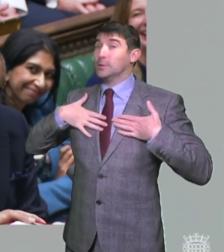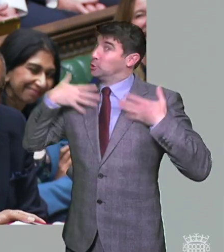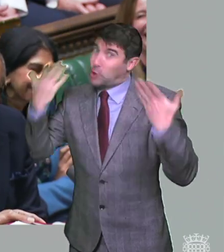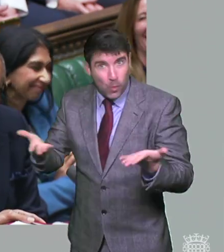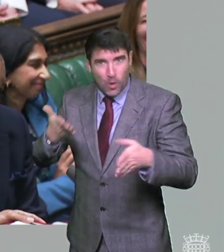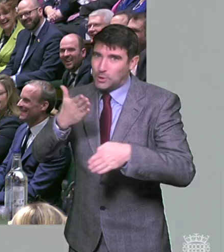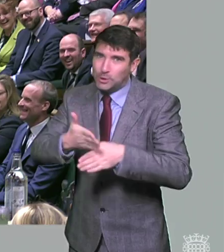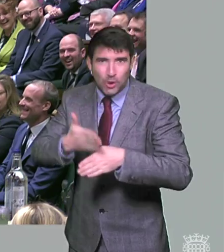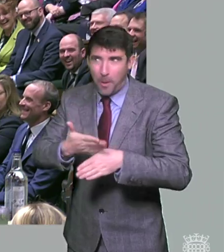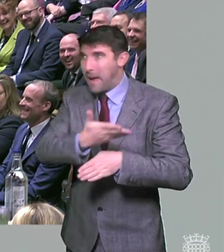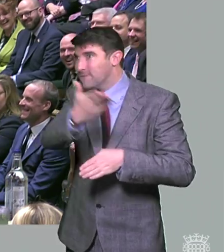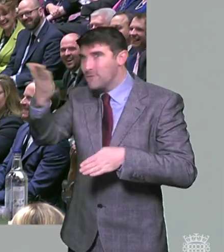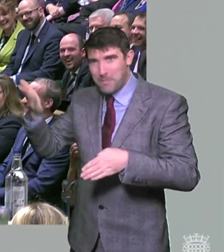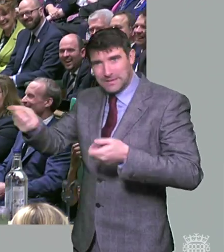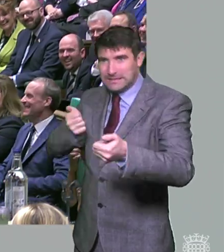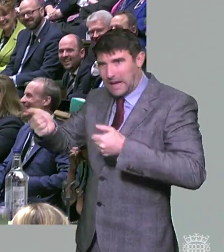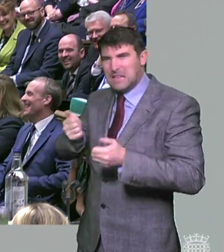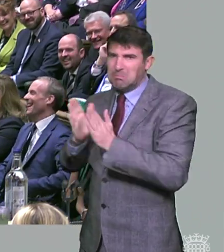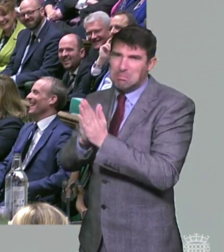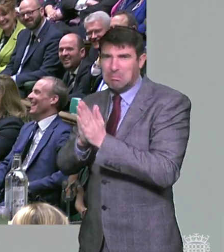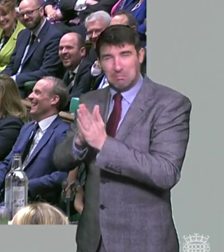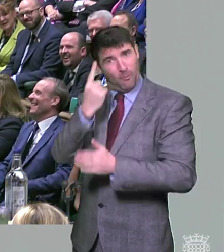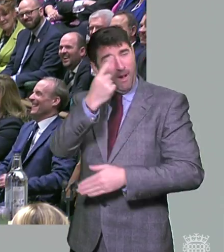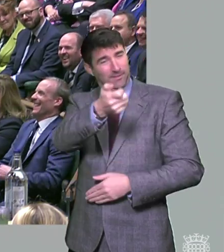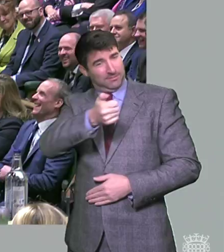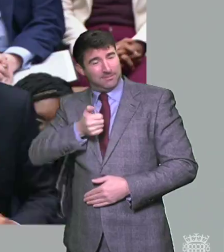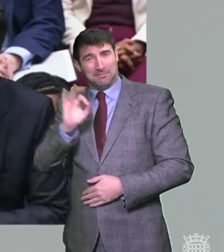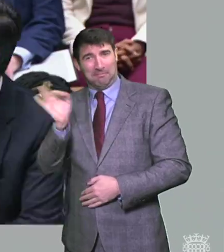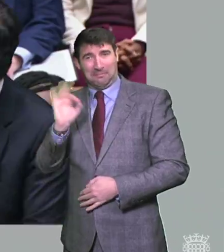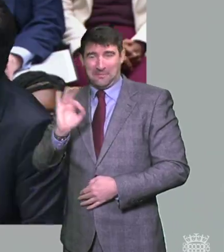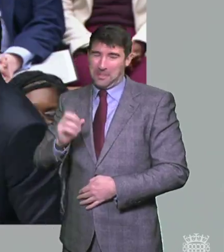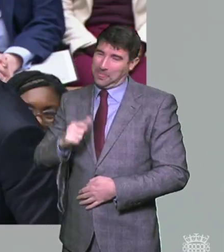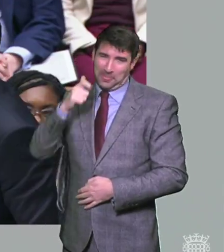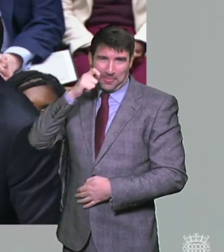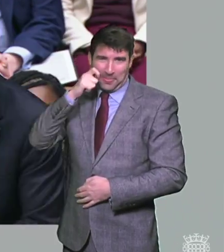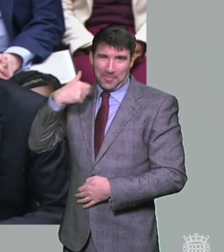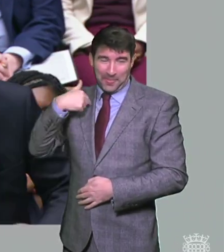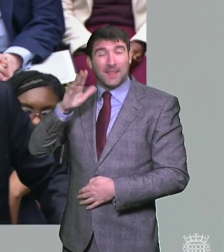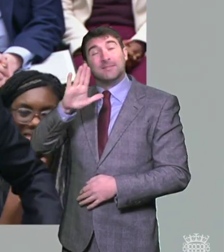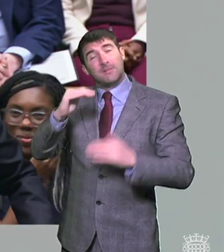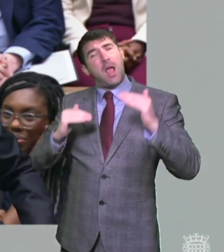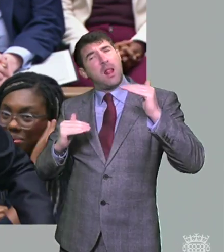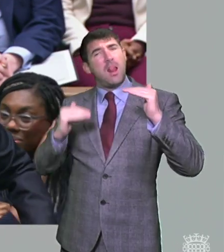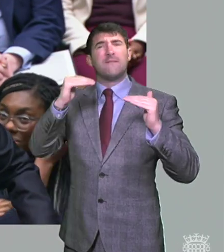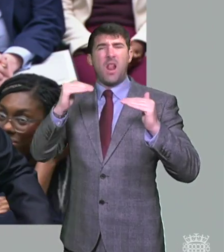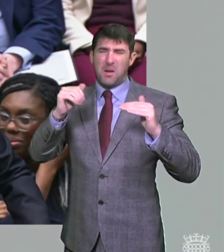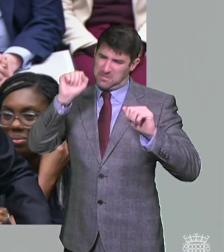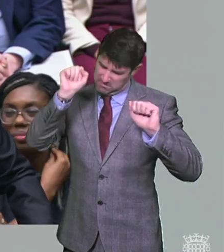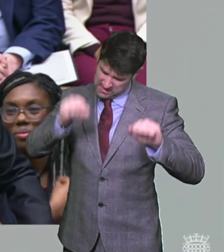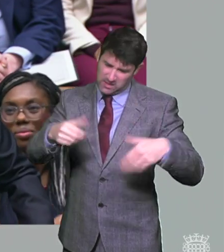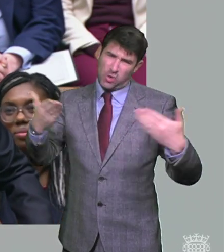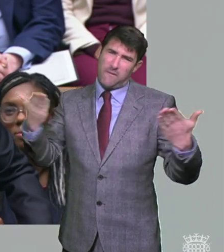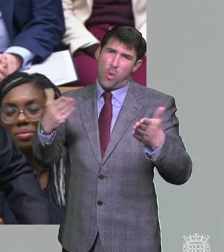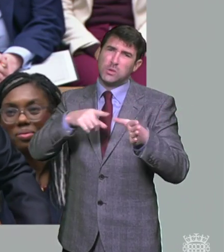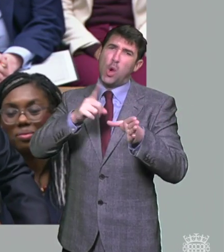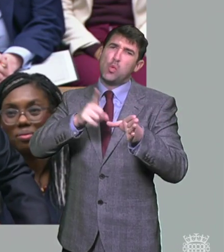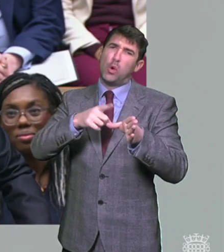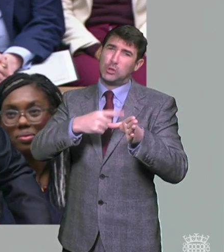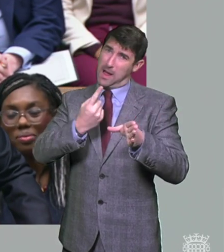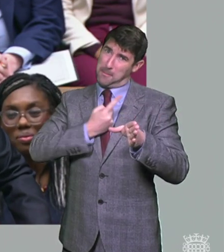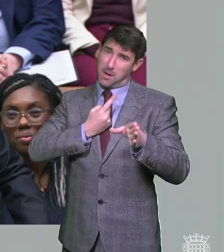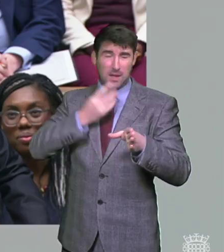I can give him my cast-iron commitment to levelling up, particularly in Yorkshire, which he and I share.